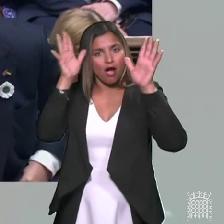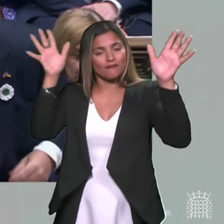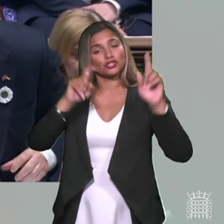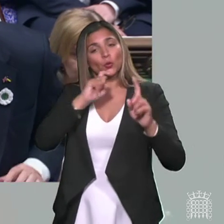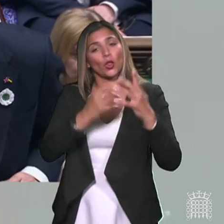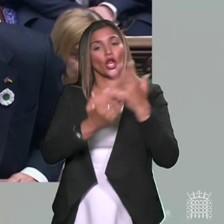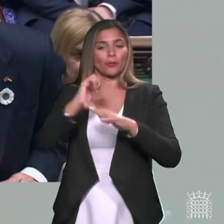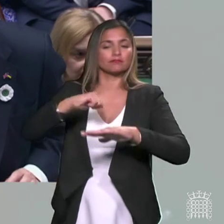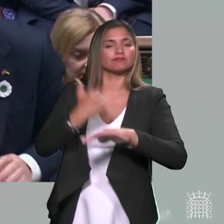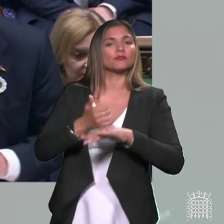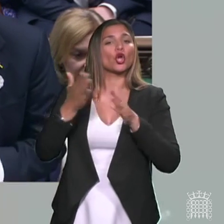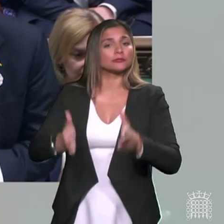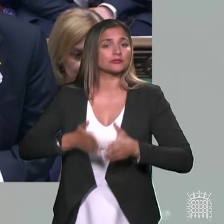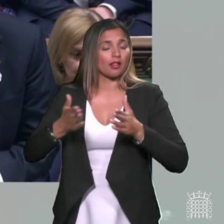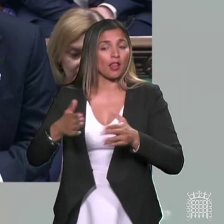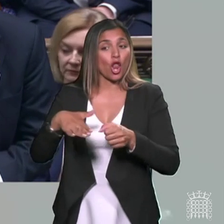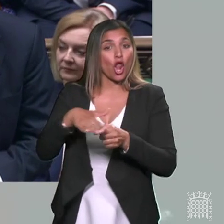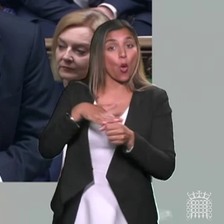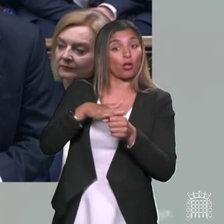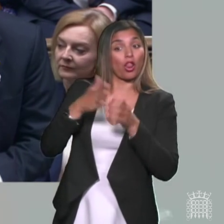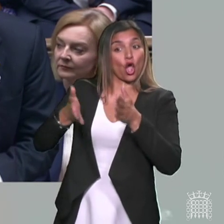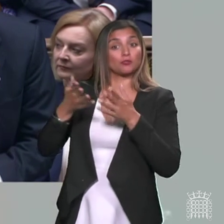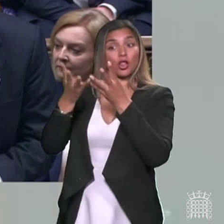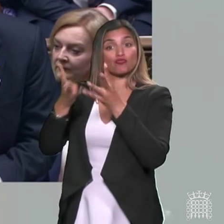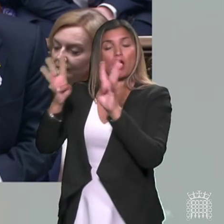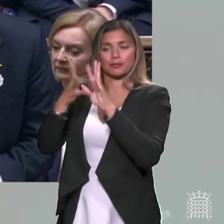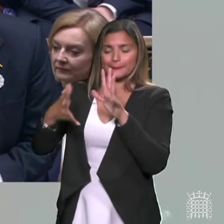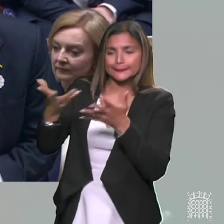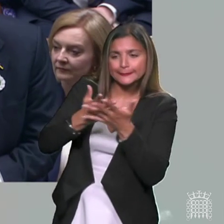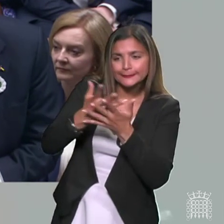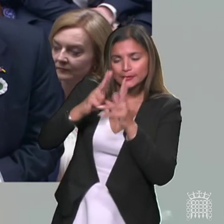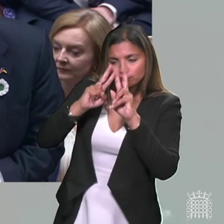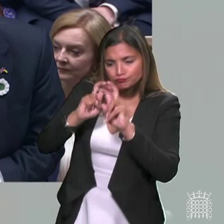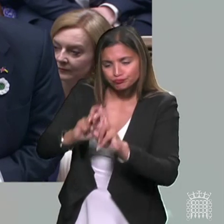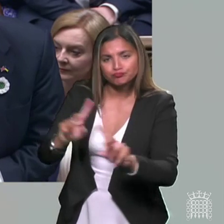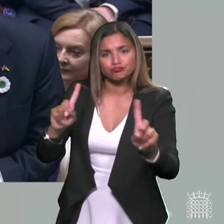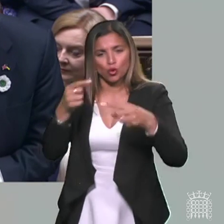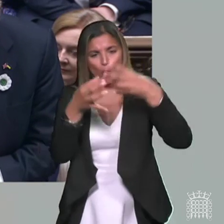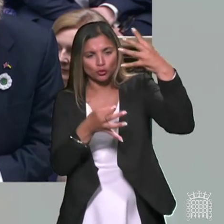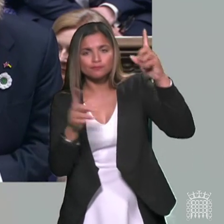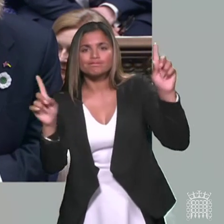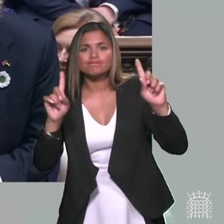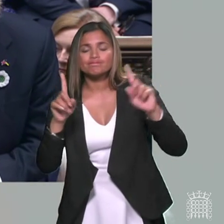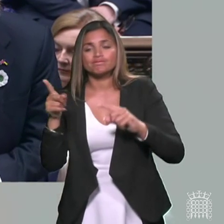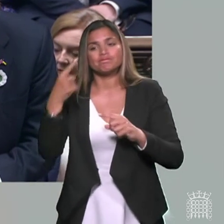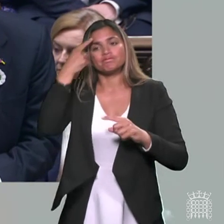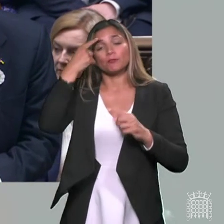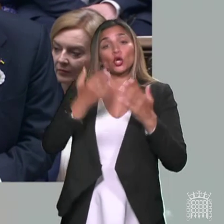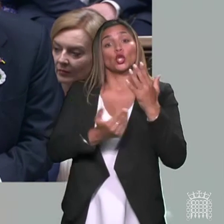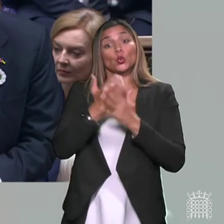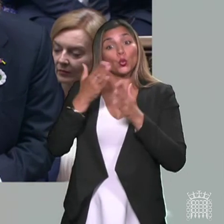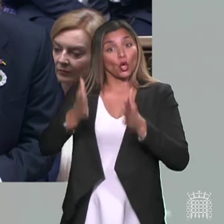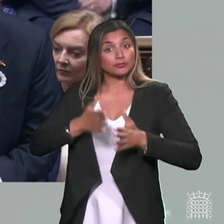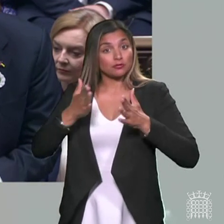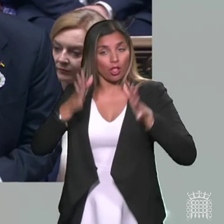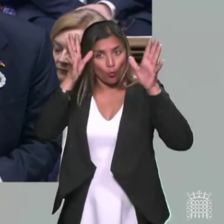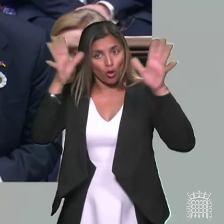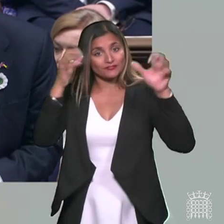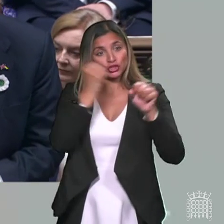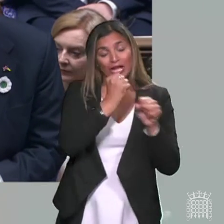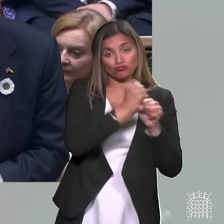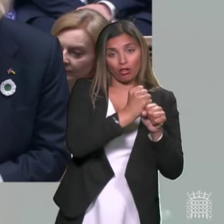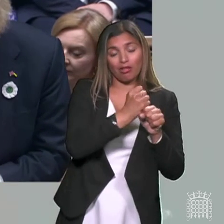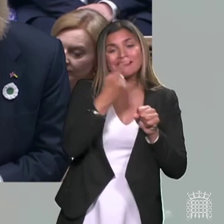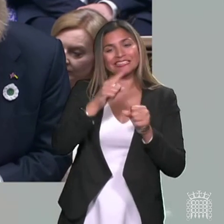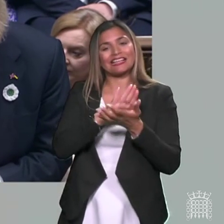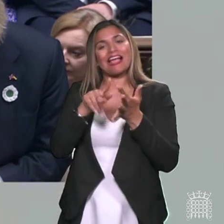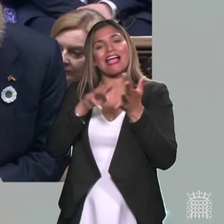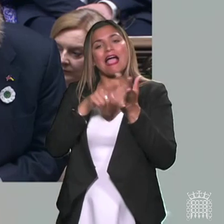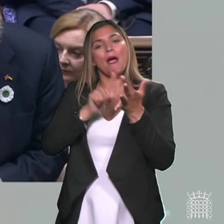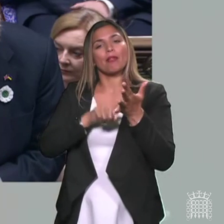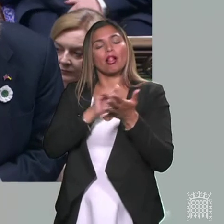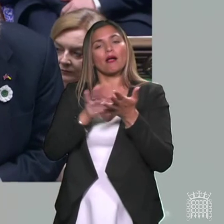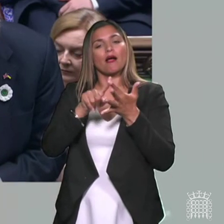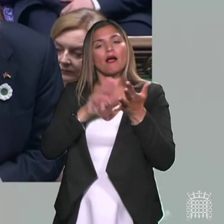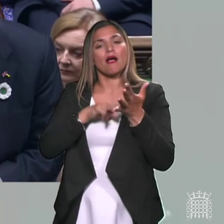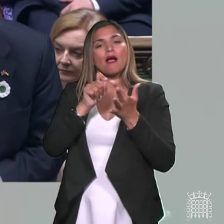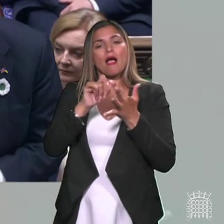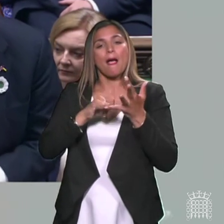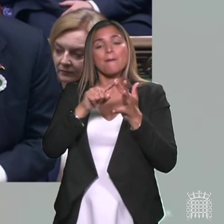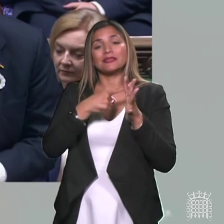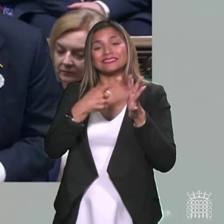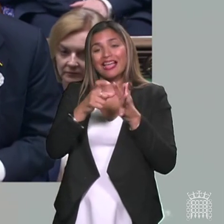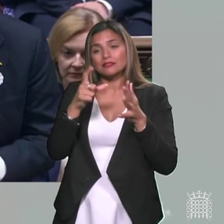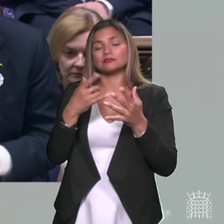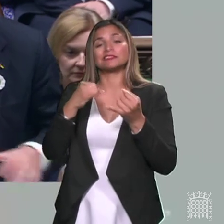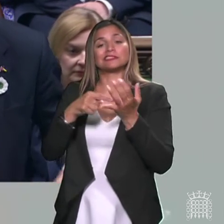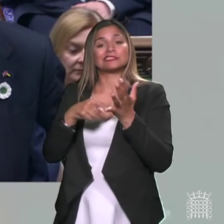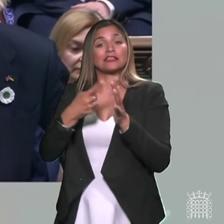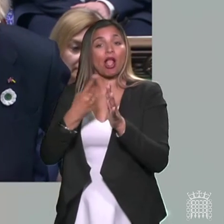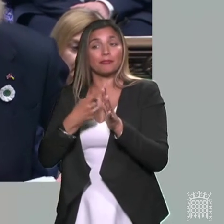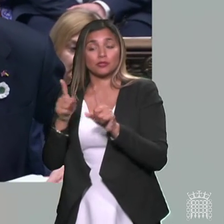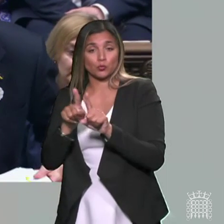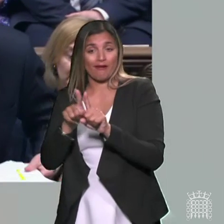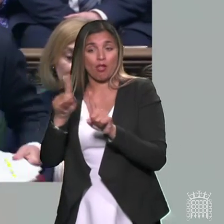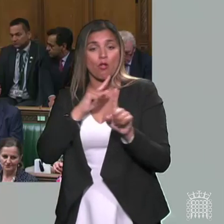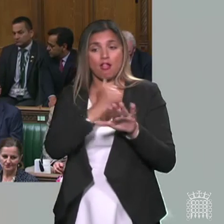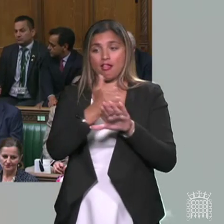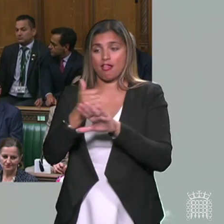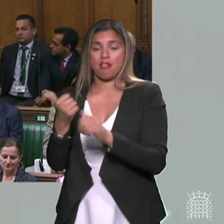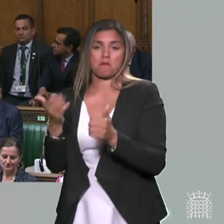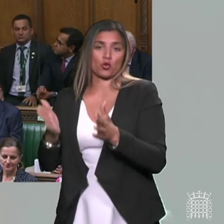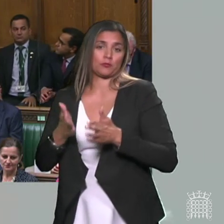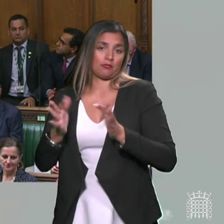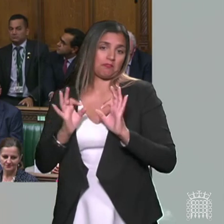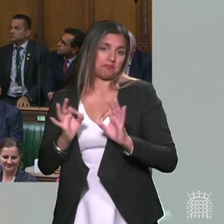I am told the local hospital trust has considered a full range of options and that it considers that new hospital builds at Watford General, alongside further investment at Hemel Hempstead and St Albans City hospitals, represent the best option for the health services in the area.